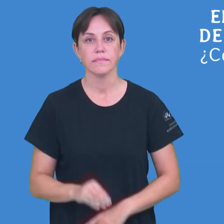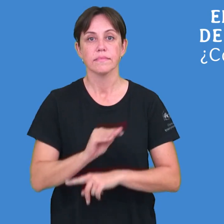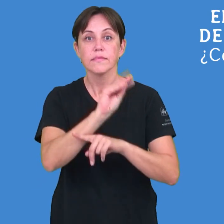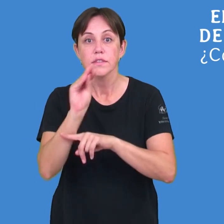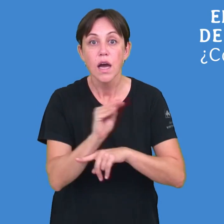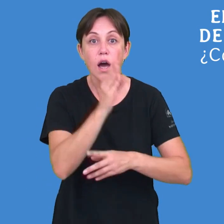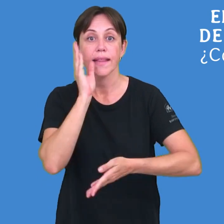cuidar